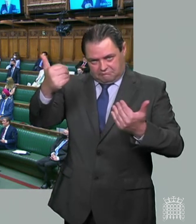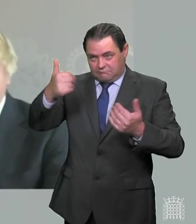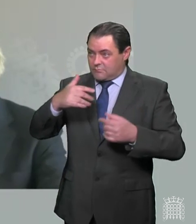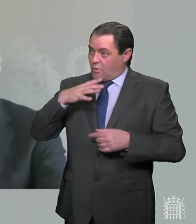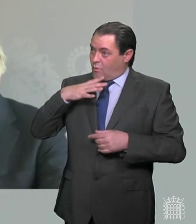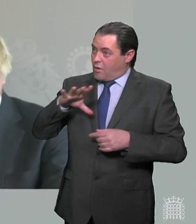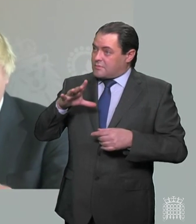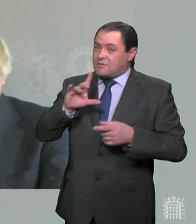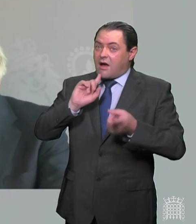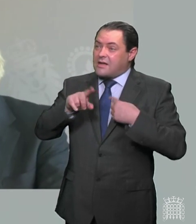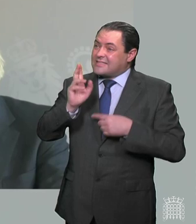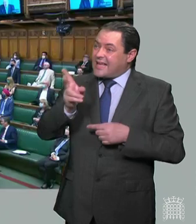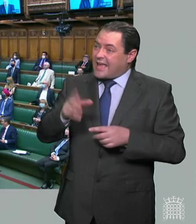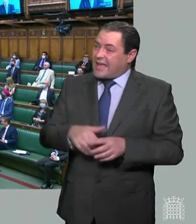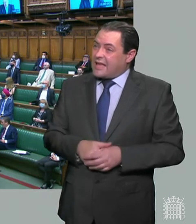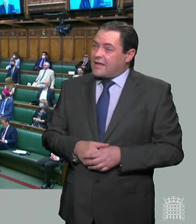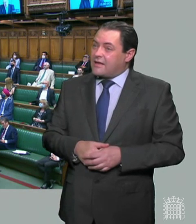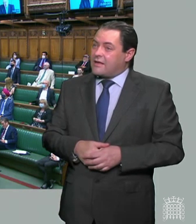Do you want me to give that answer again, Mr Speaker?